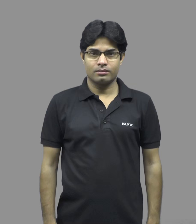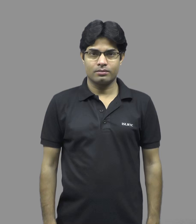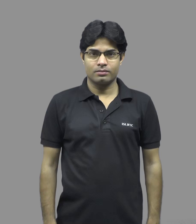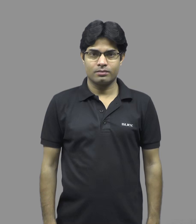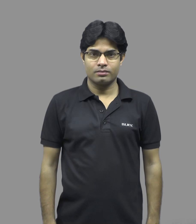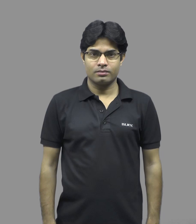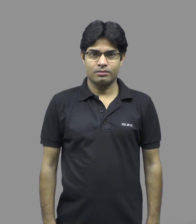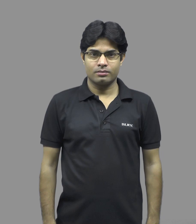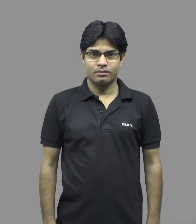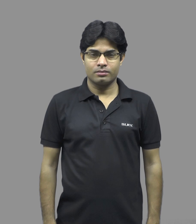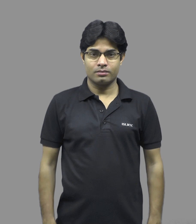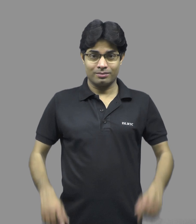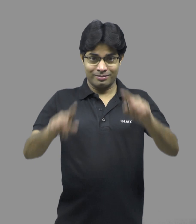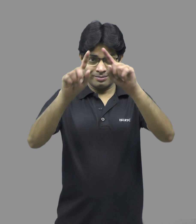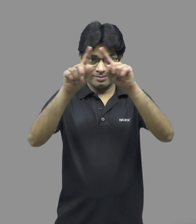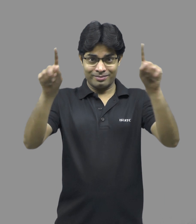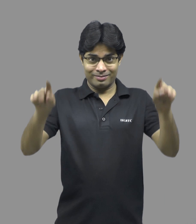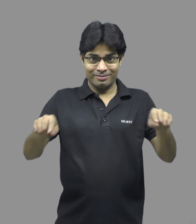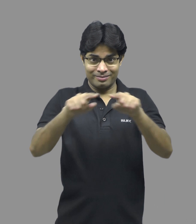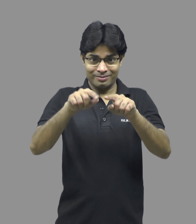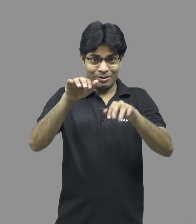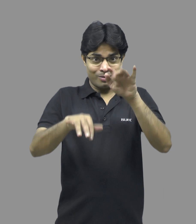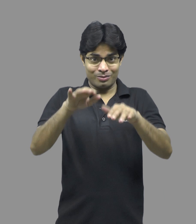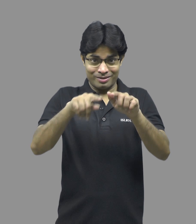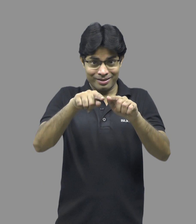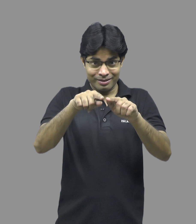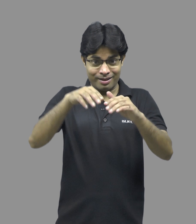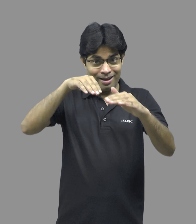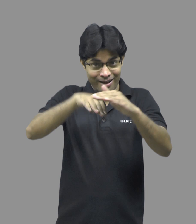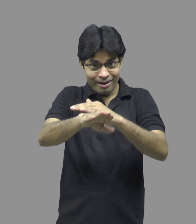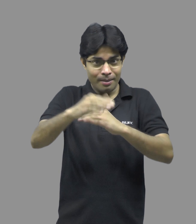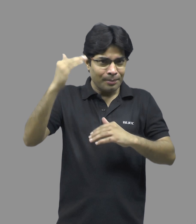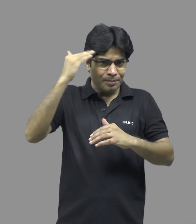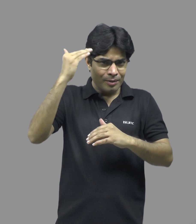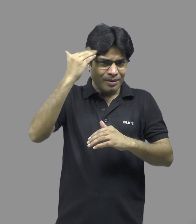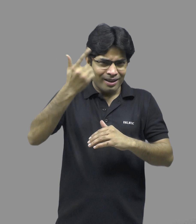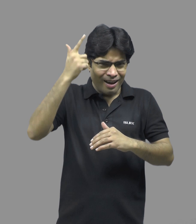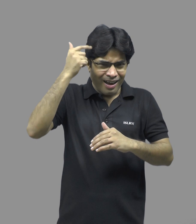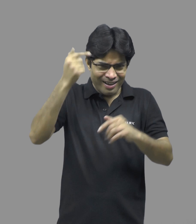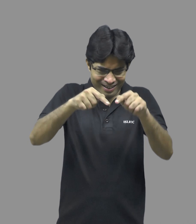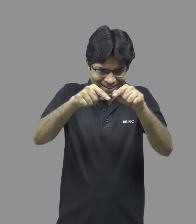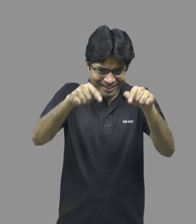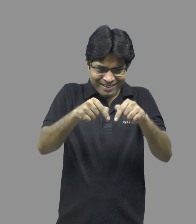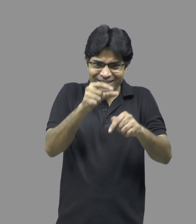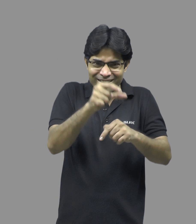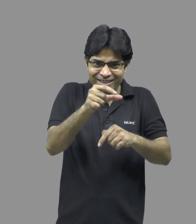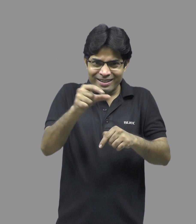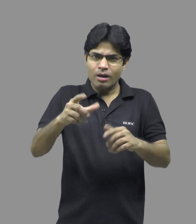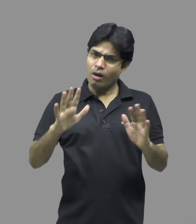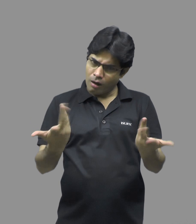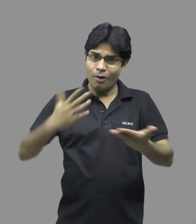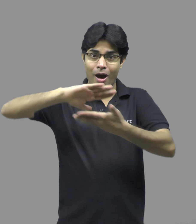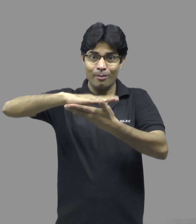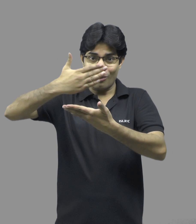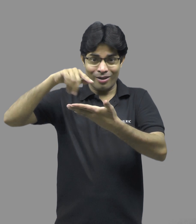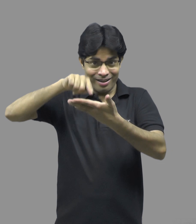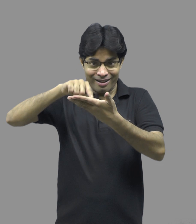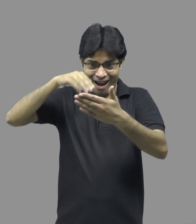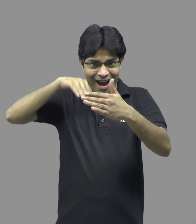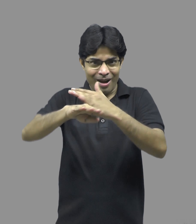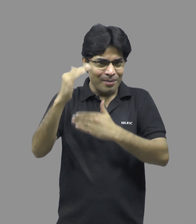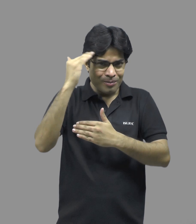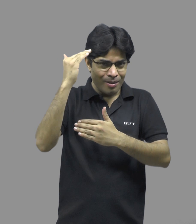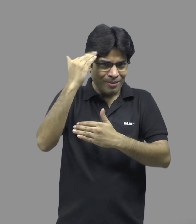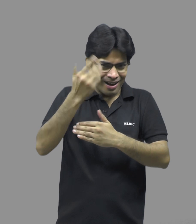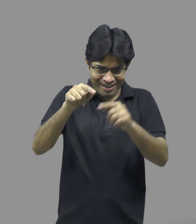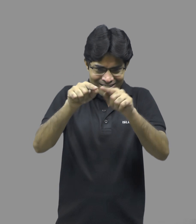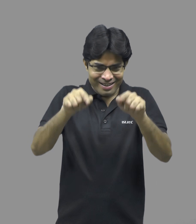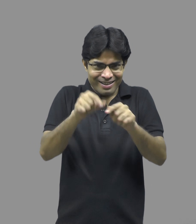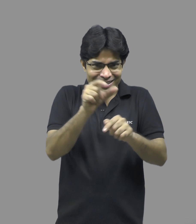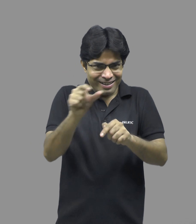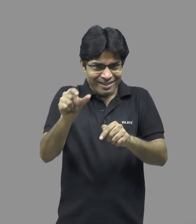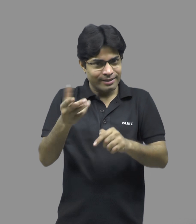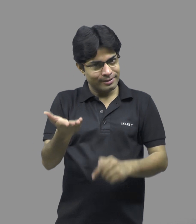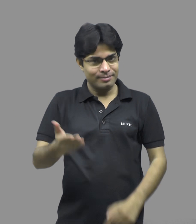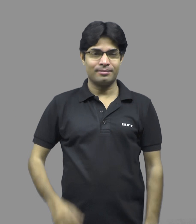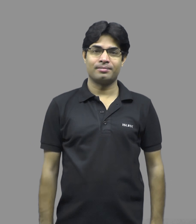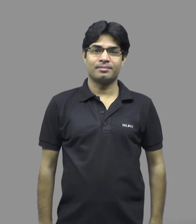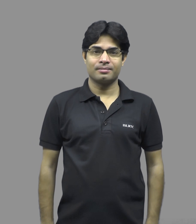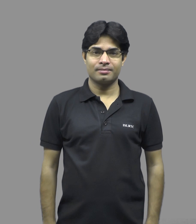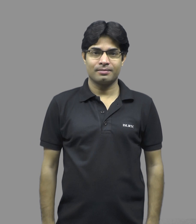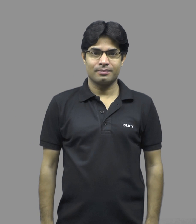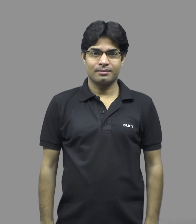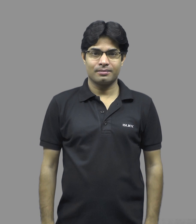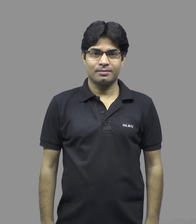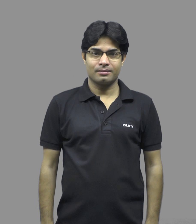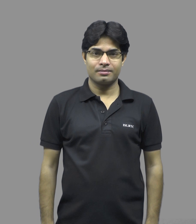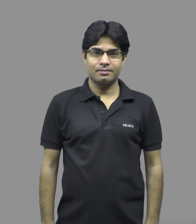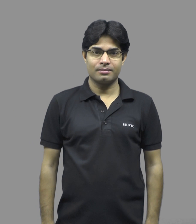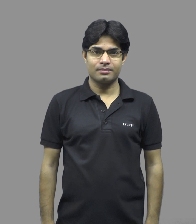Memory Unit